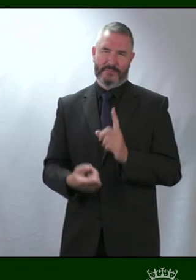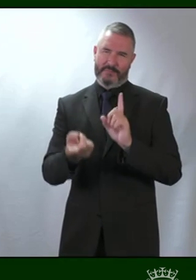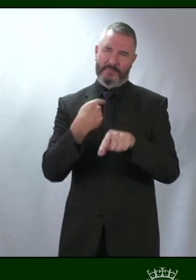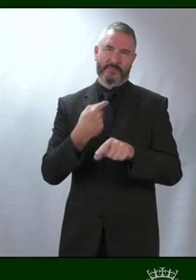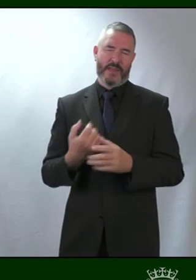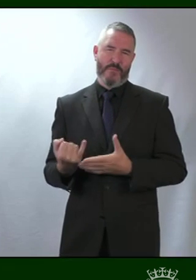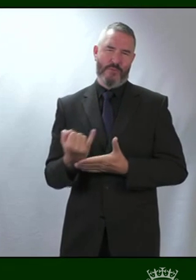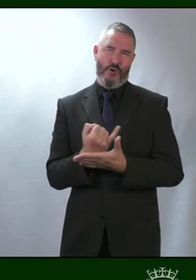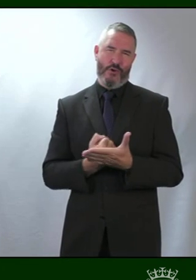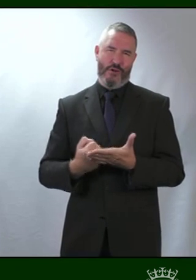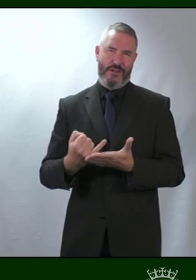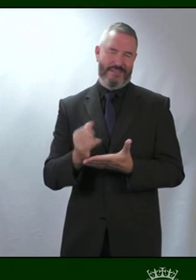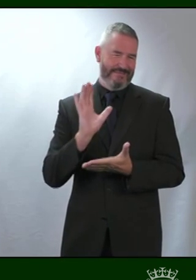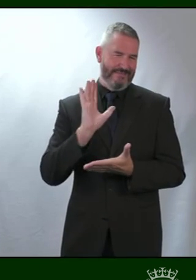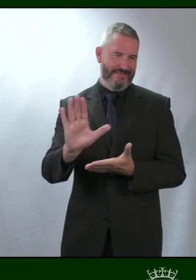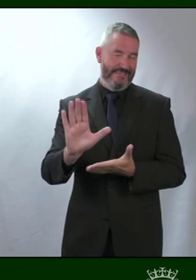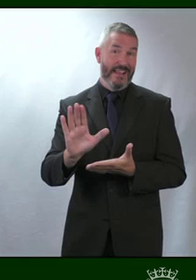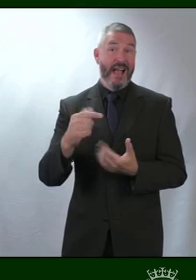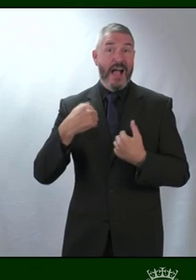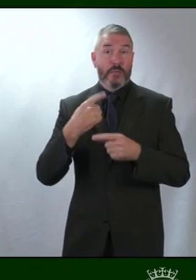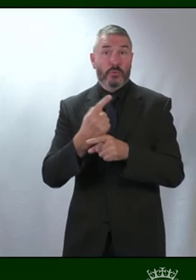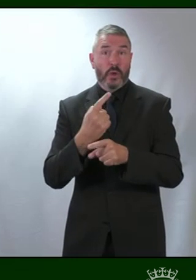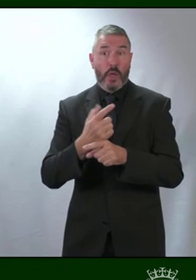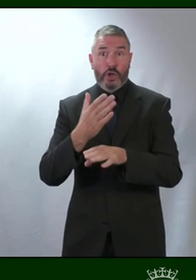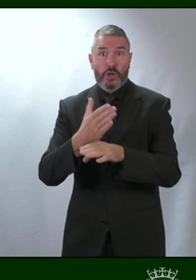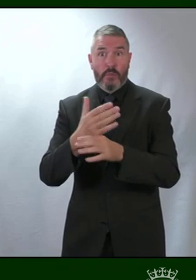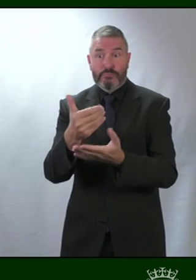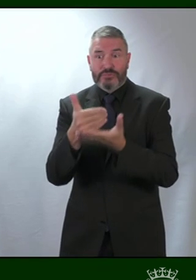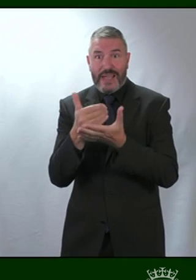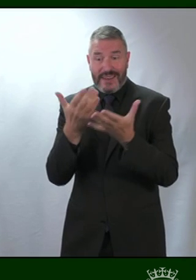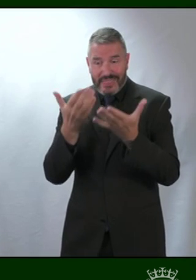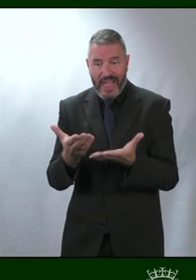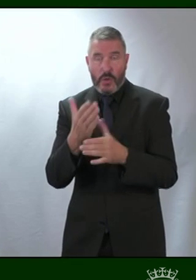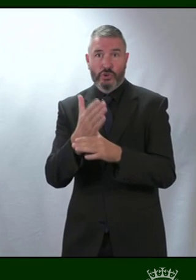That is so poor. What we are talking about is protecting the jobs of people today.